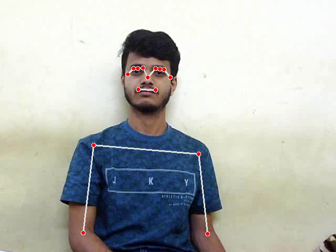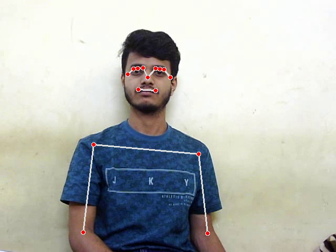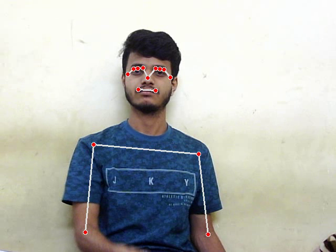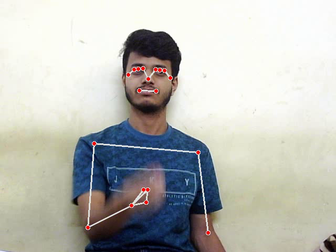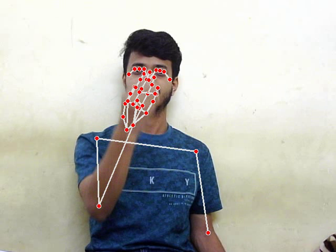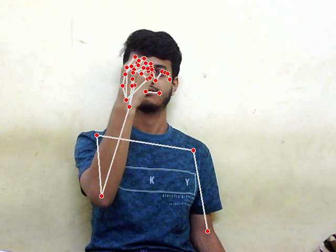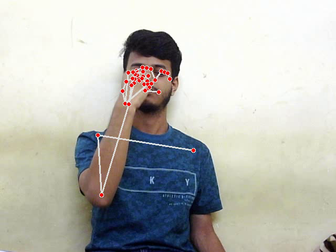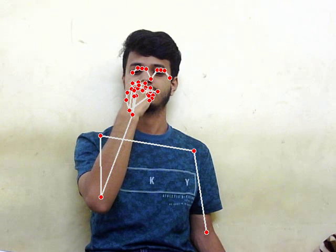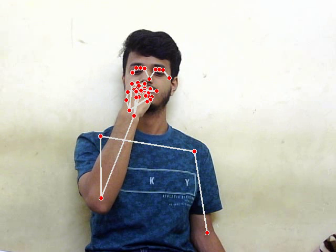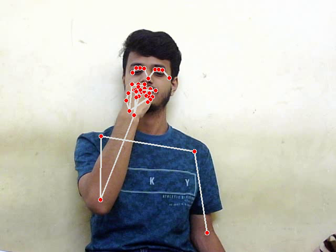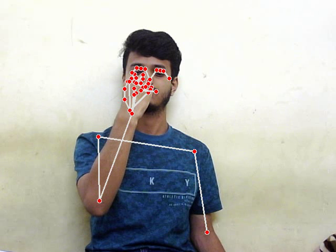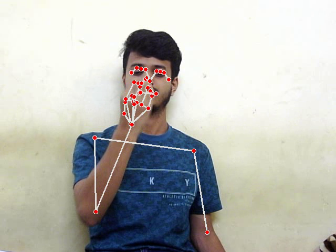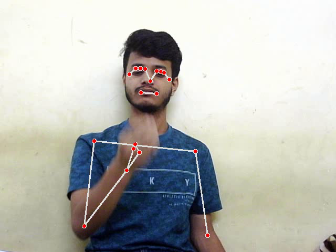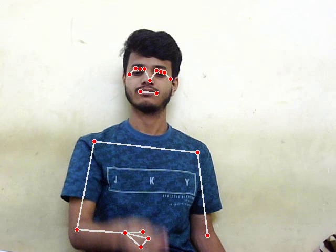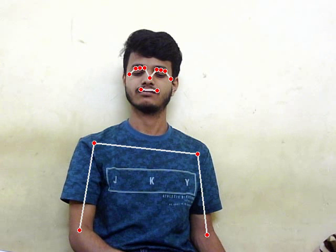eat